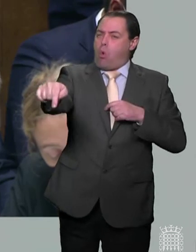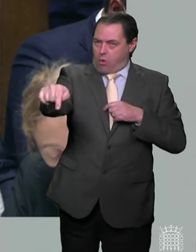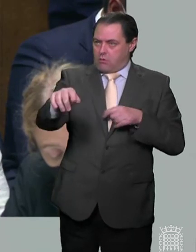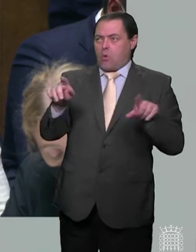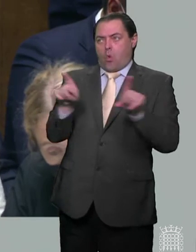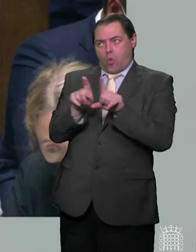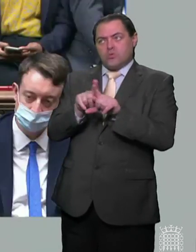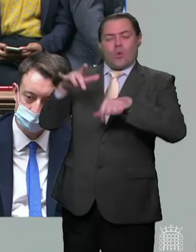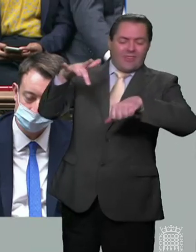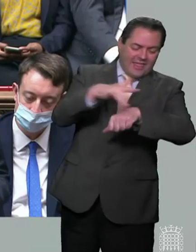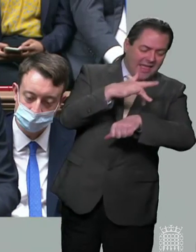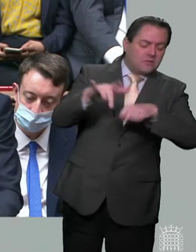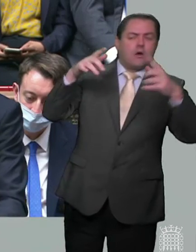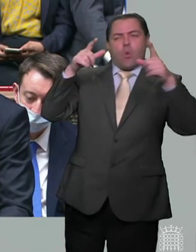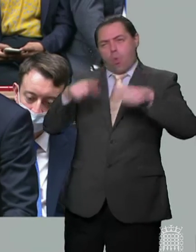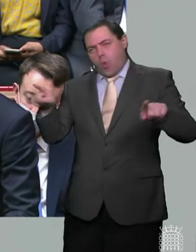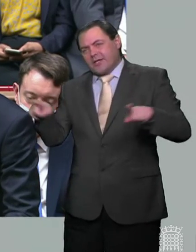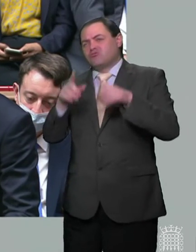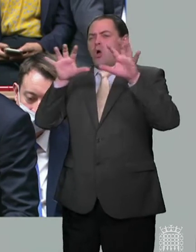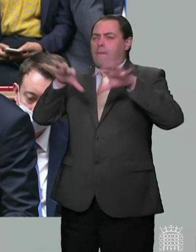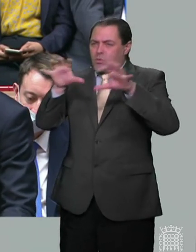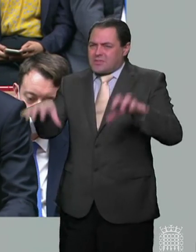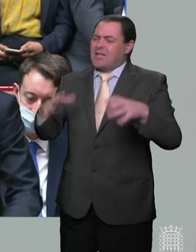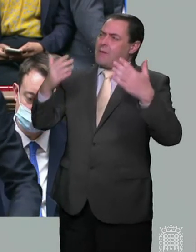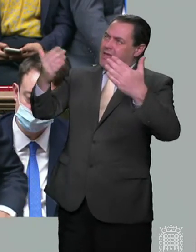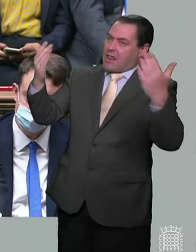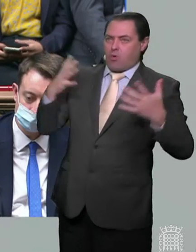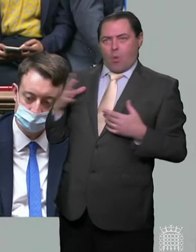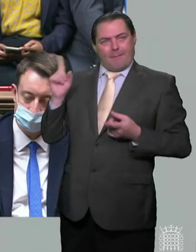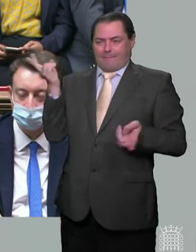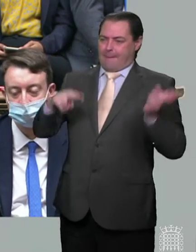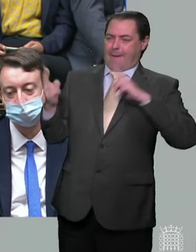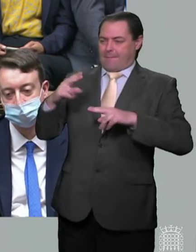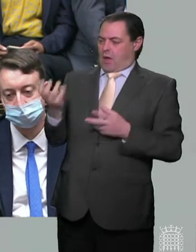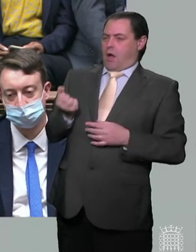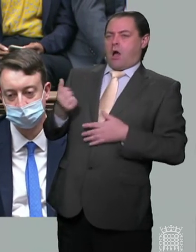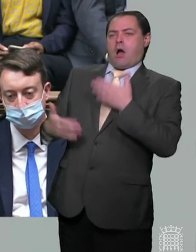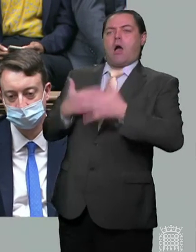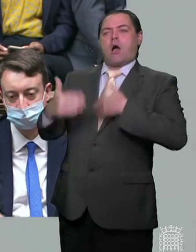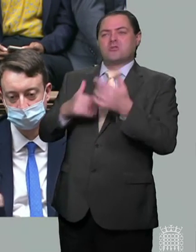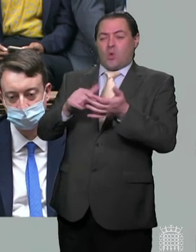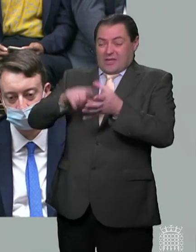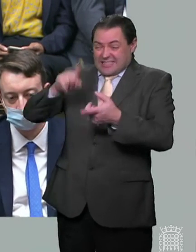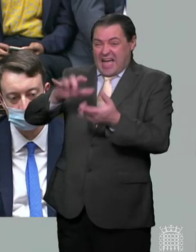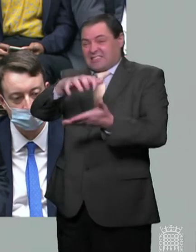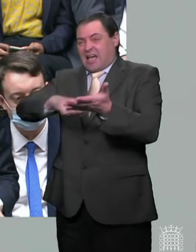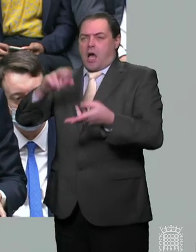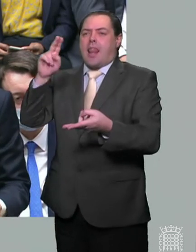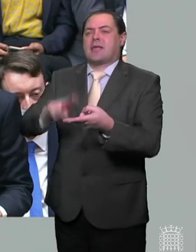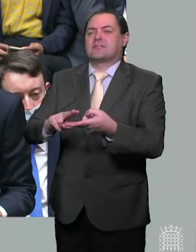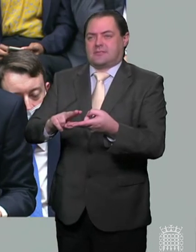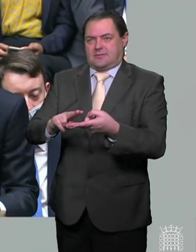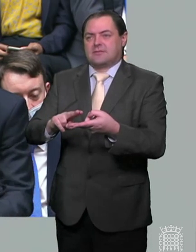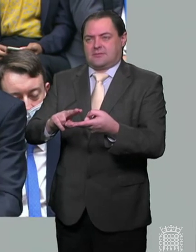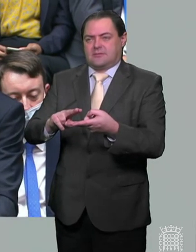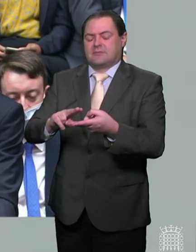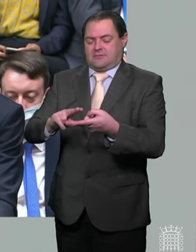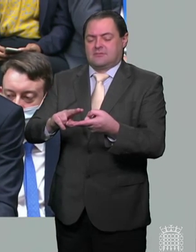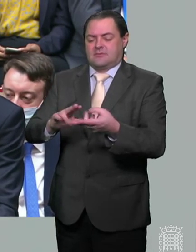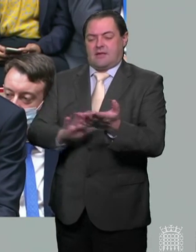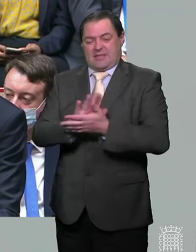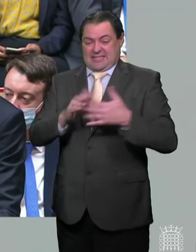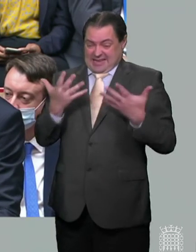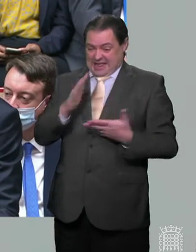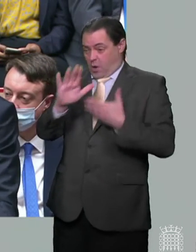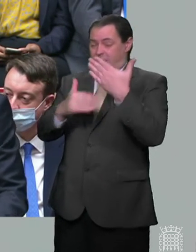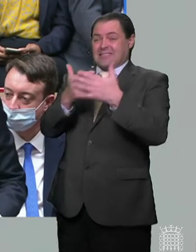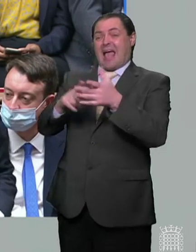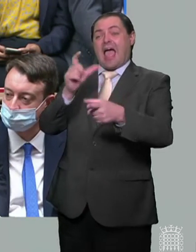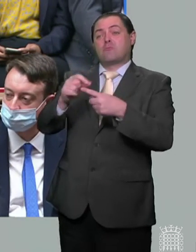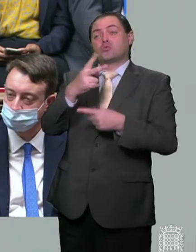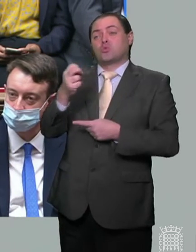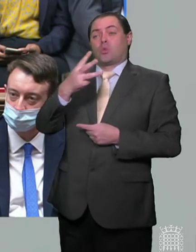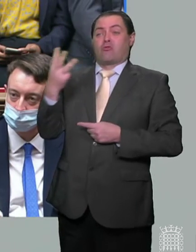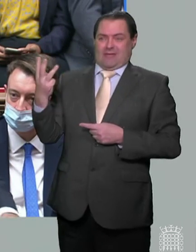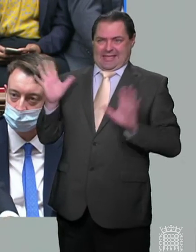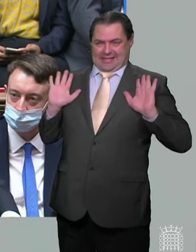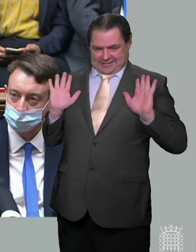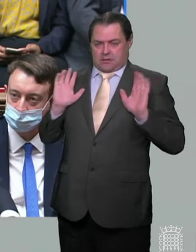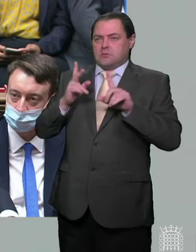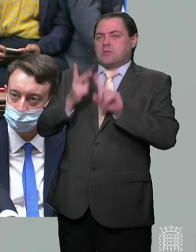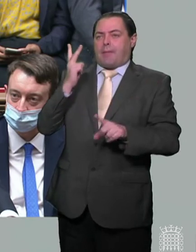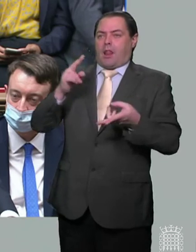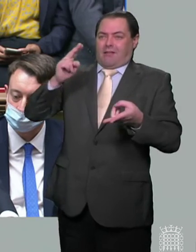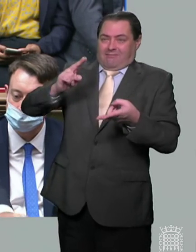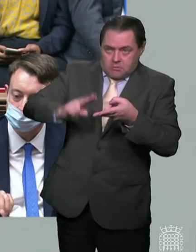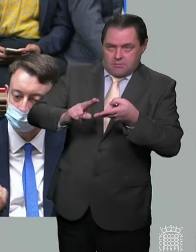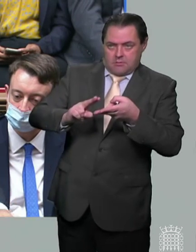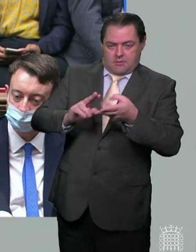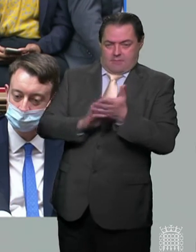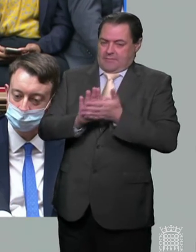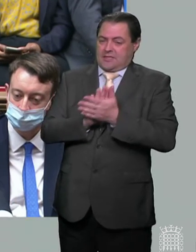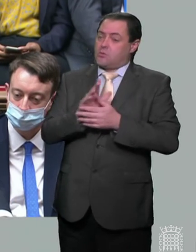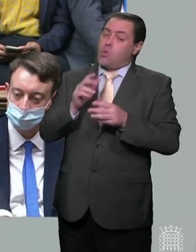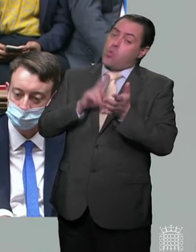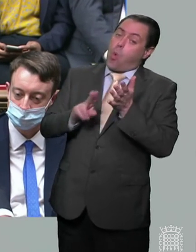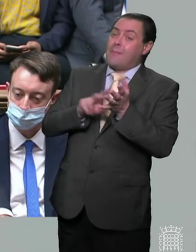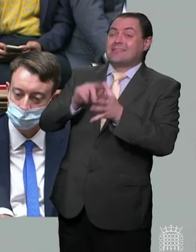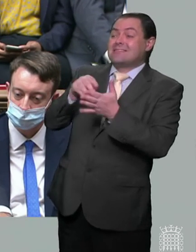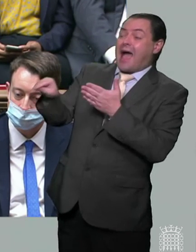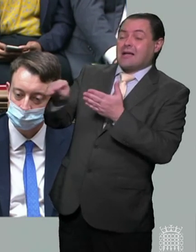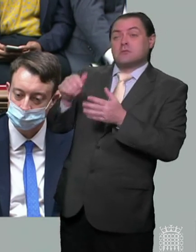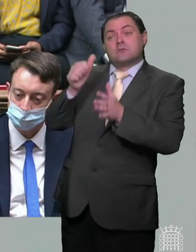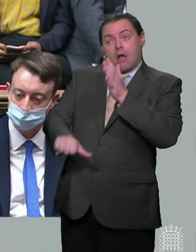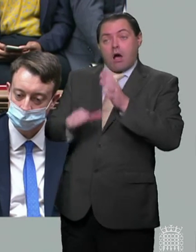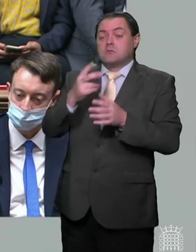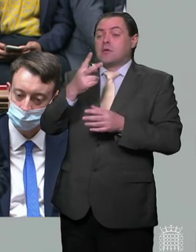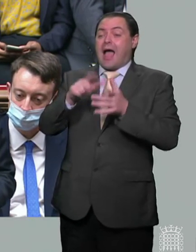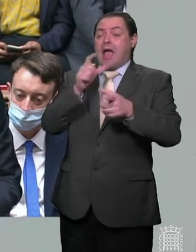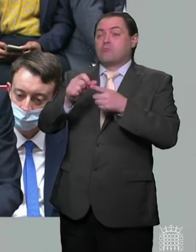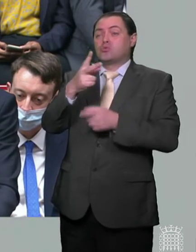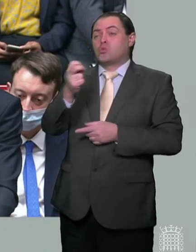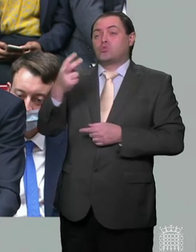To support theatres, orchestras, museums and galleries to recover from covid, the tax reliefs for all those sectors, from today until April 2023, will be doubled, and they will not return to the normal rate until April 2024.